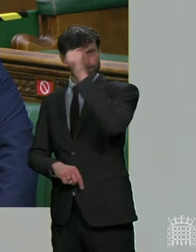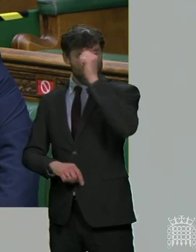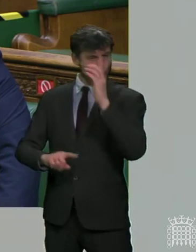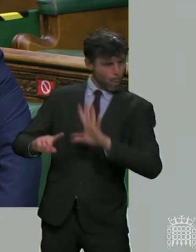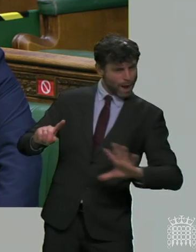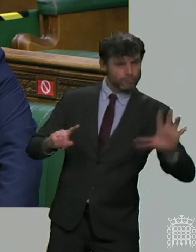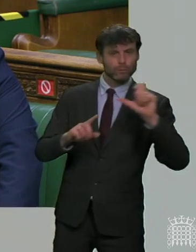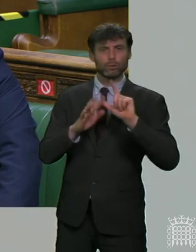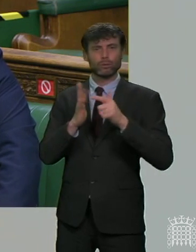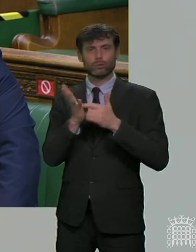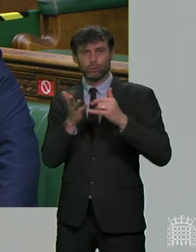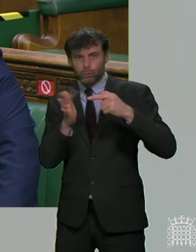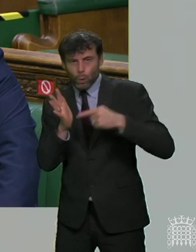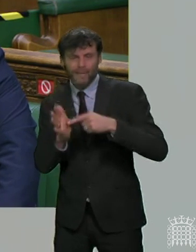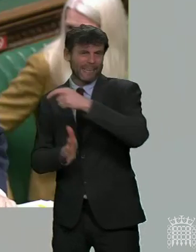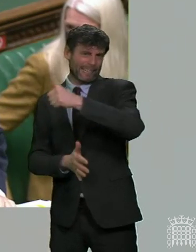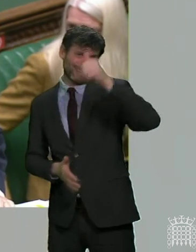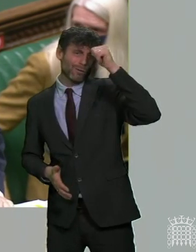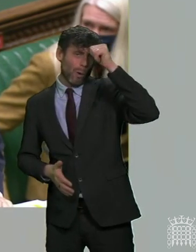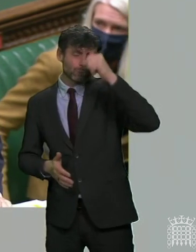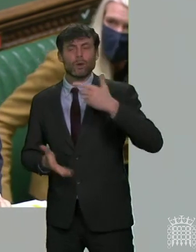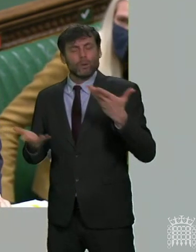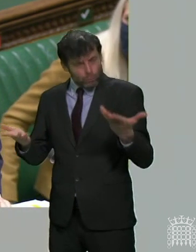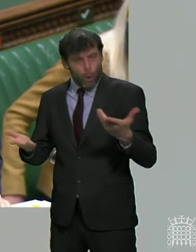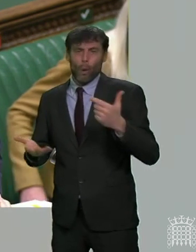He knows what is happening at Dawlish and elsewhere.